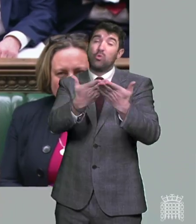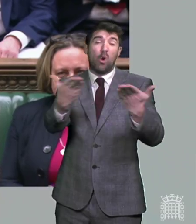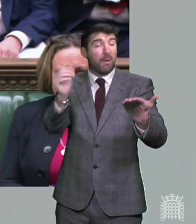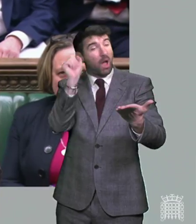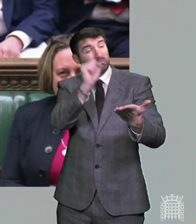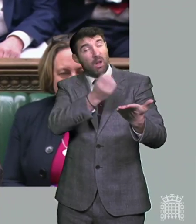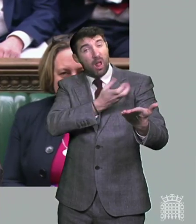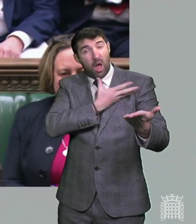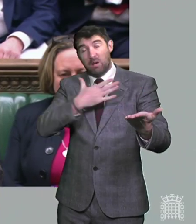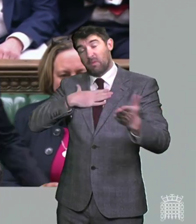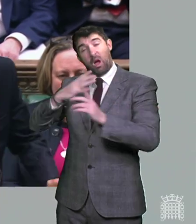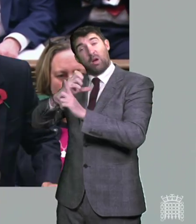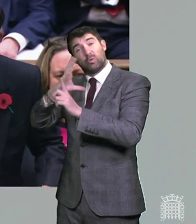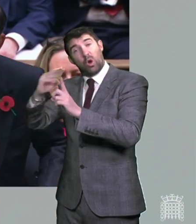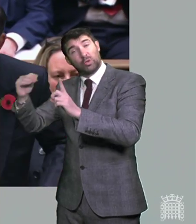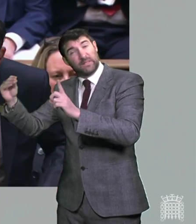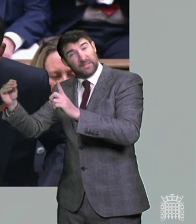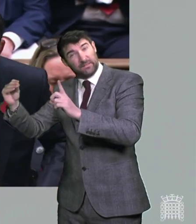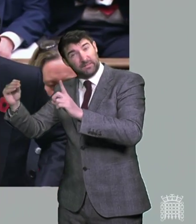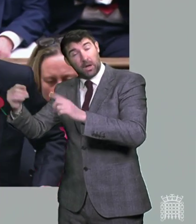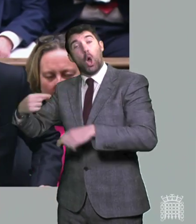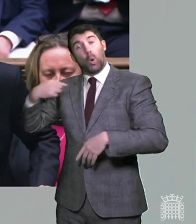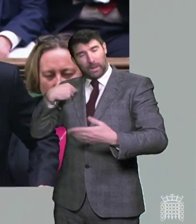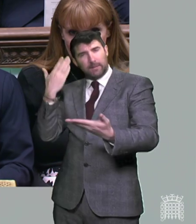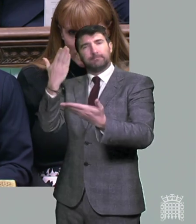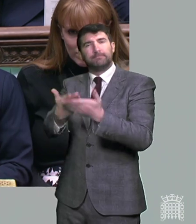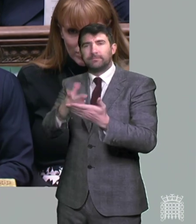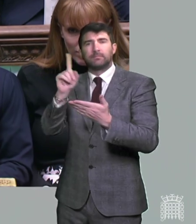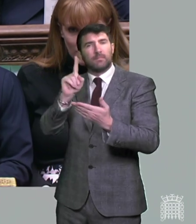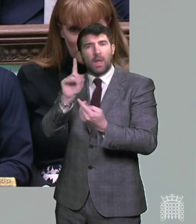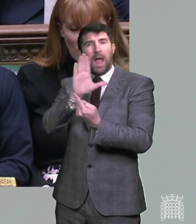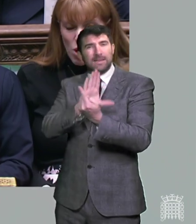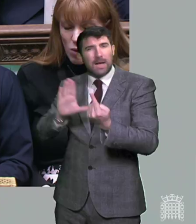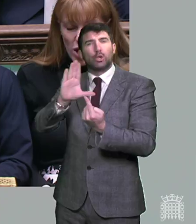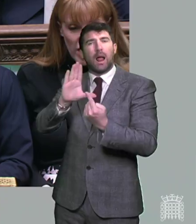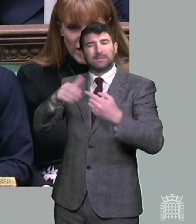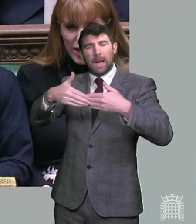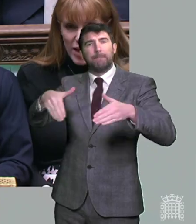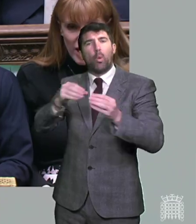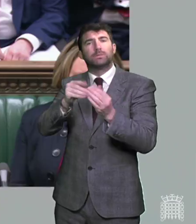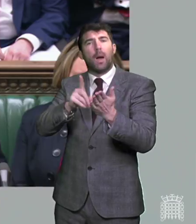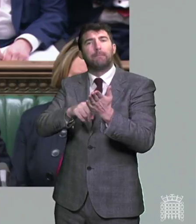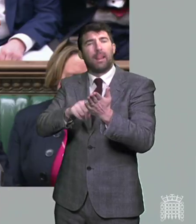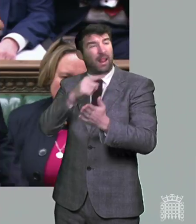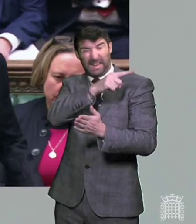The right honourable and learned Gentleman voted against the Nationality and Borders Bill.